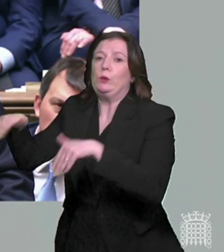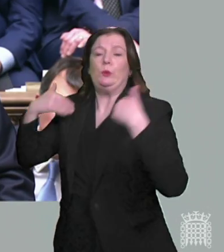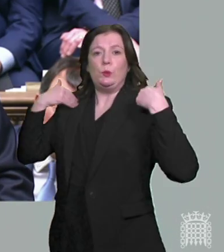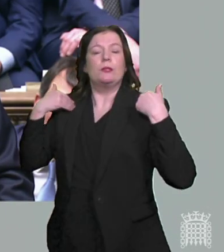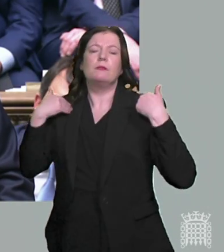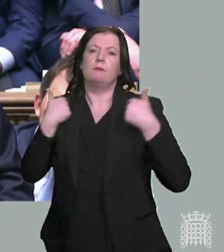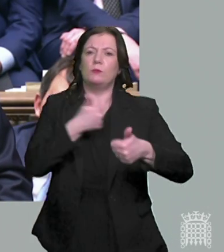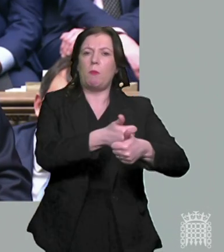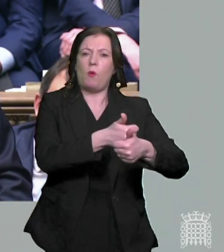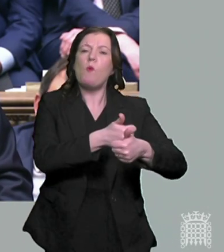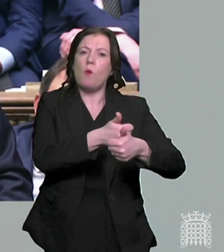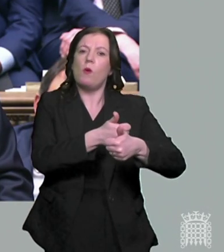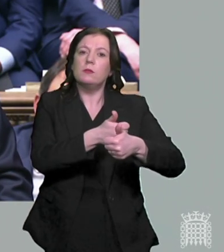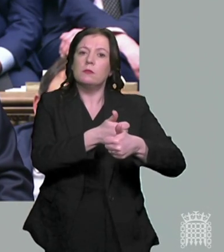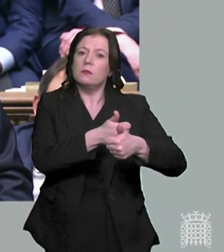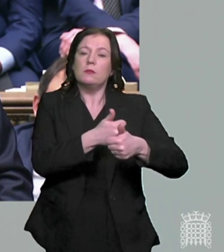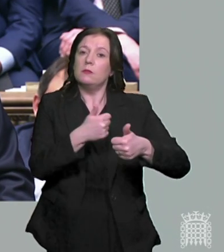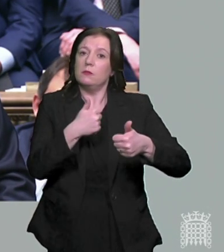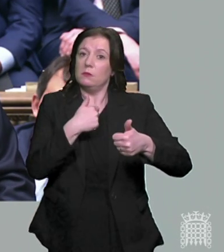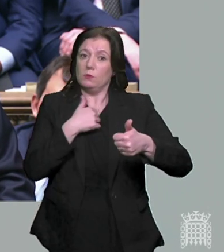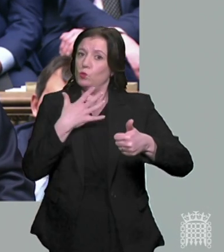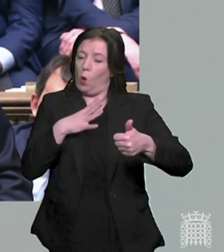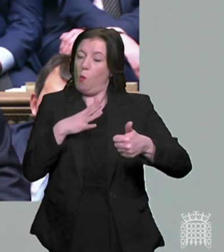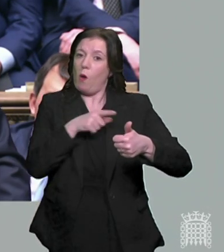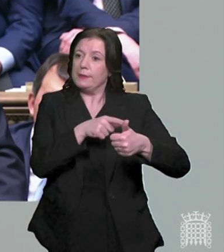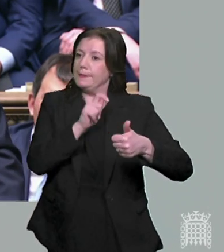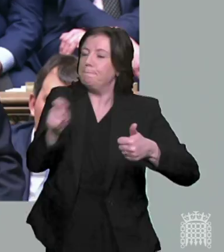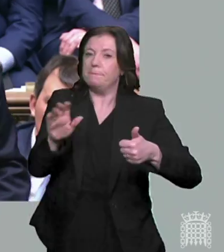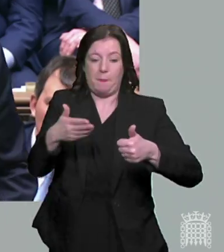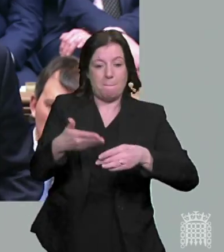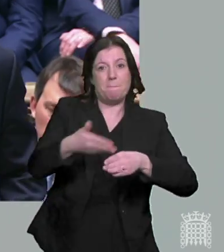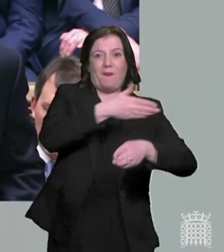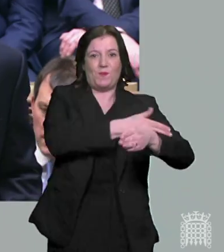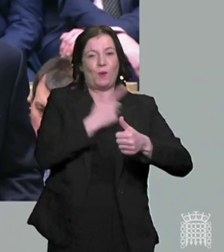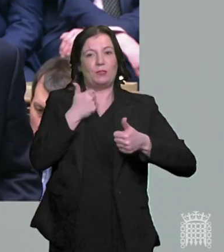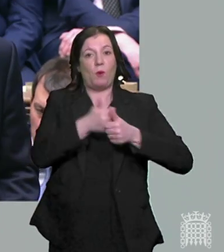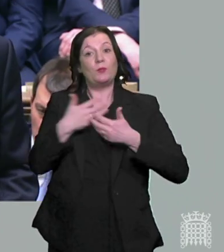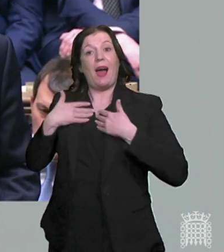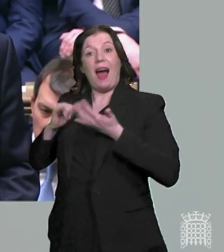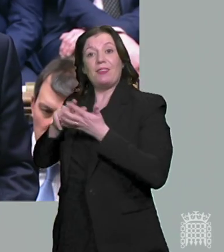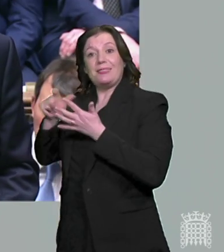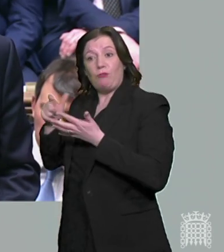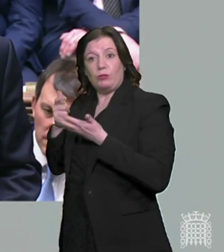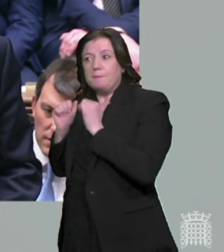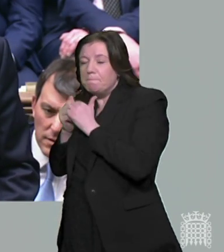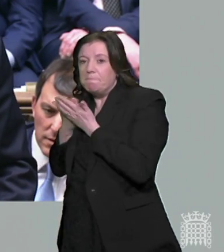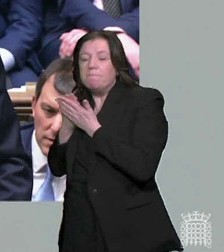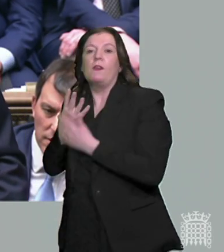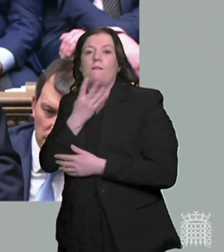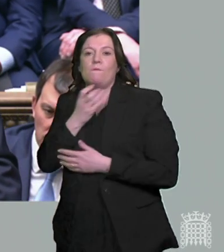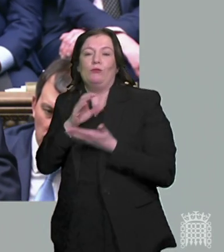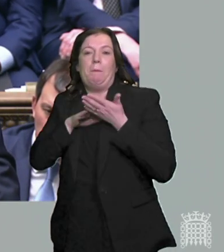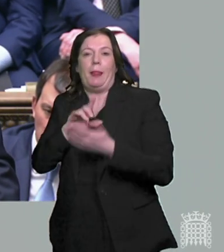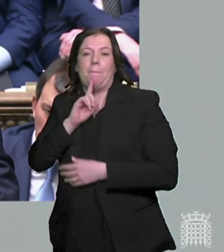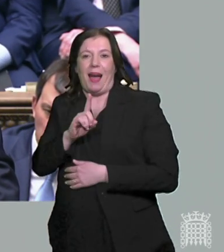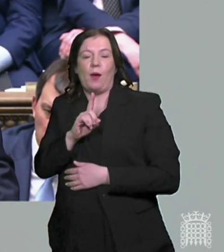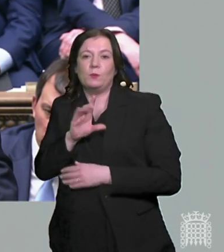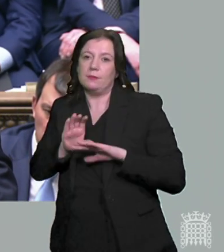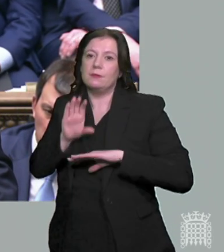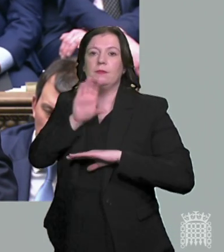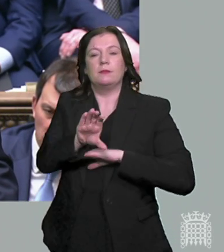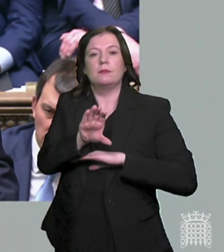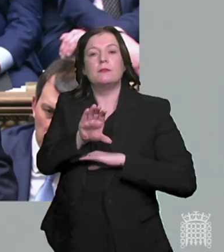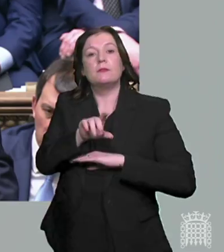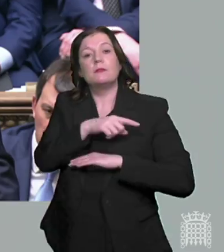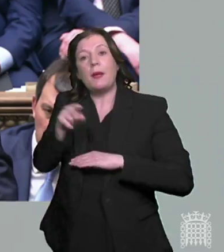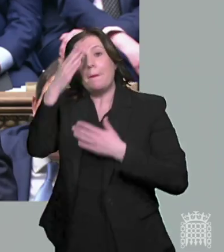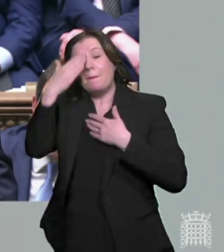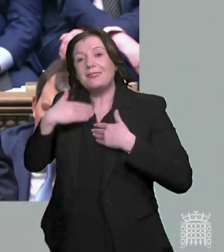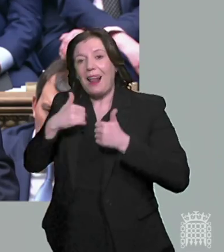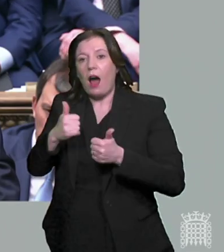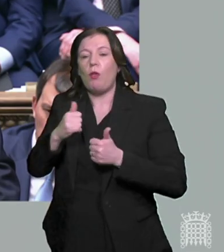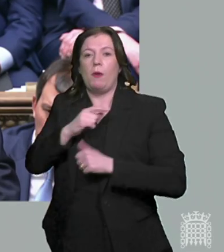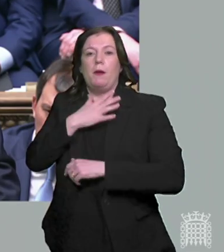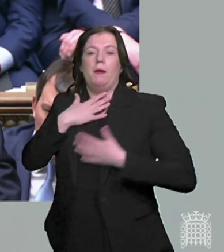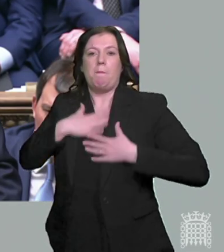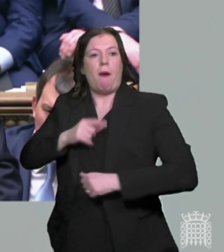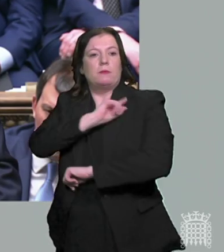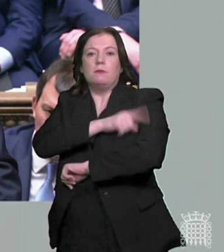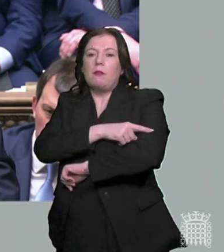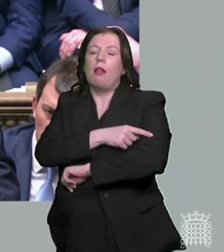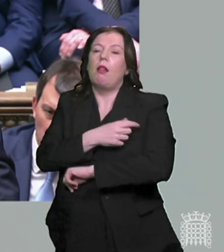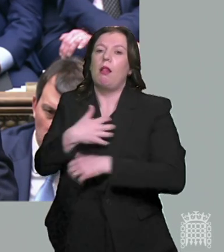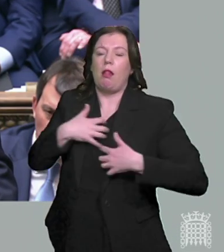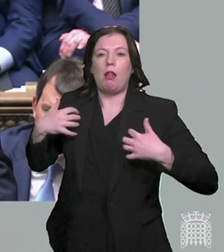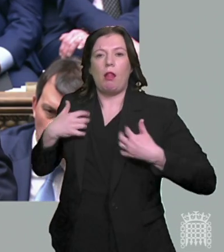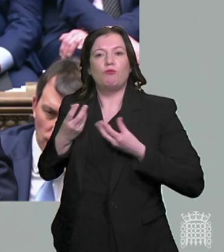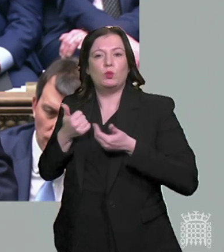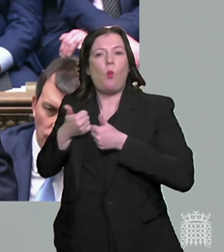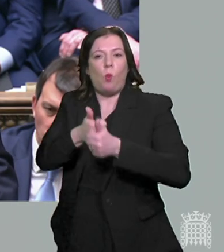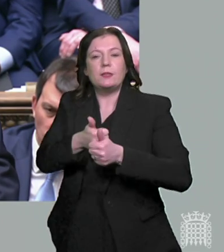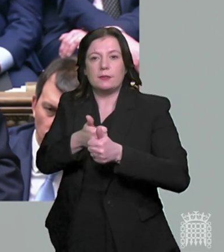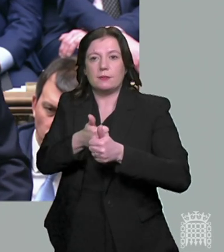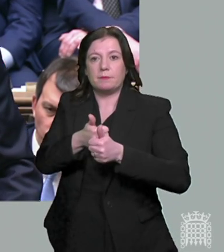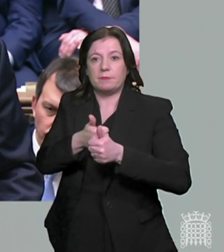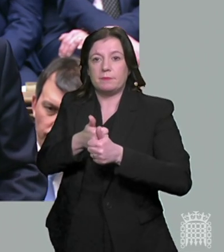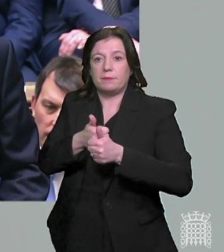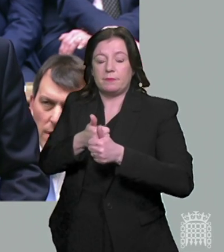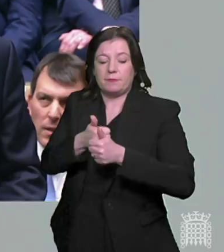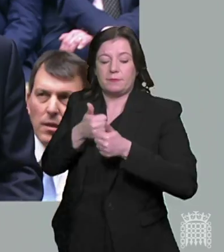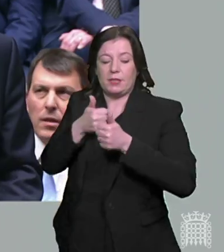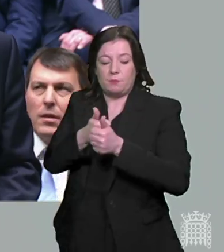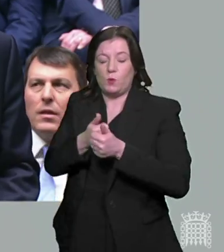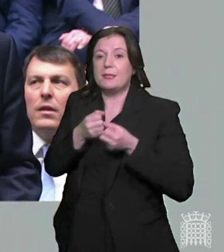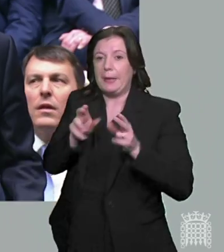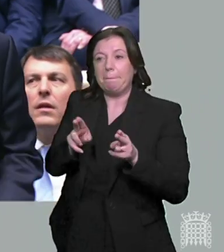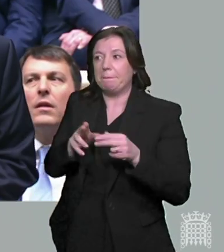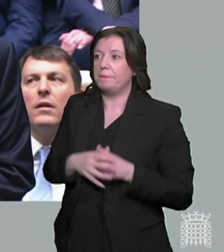We should give them support before they end up leaving their job, so working with our Health Secretary, I am also announcing a £400-million plan to increase the availability of mental health and musculoskeletal resources, and expand the individual placement and support scheme.